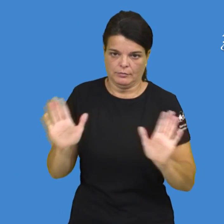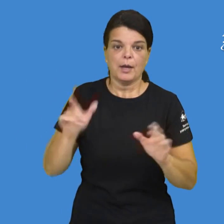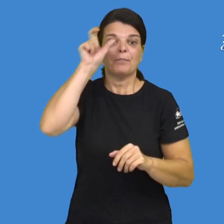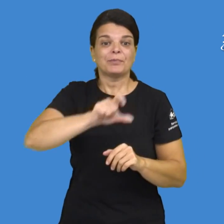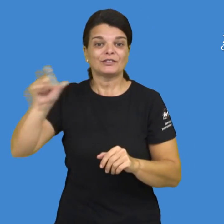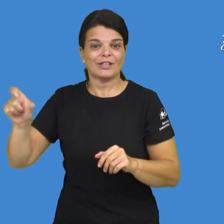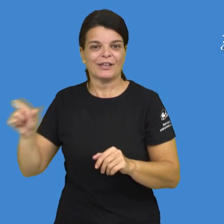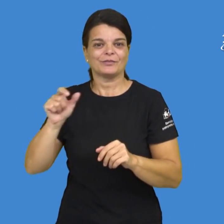persona